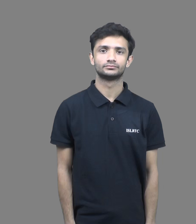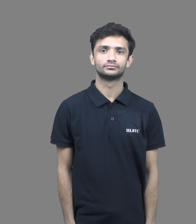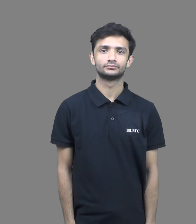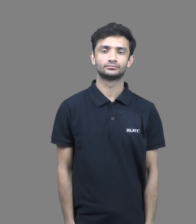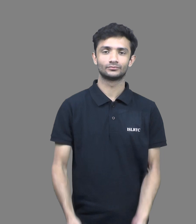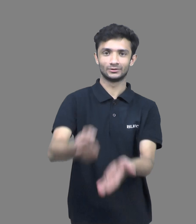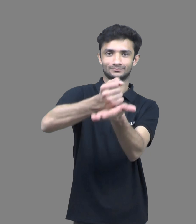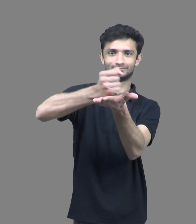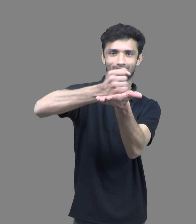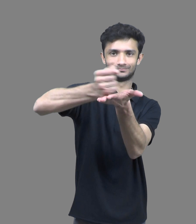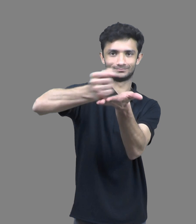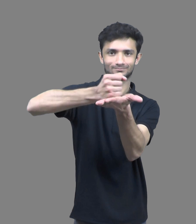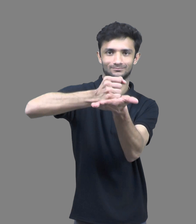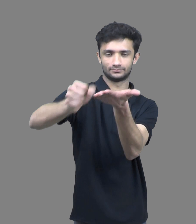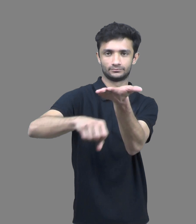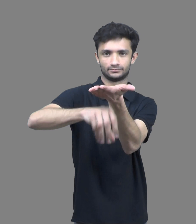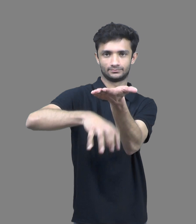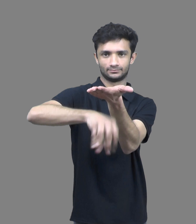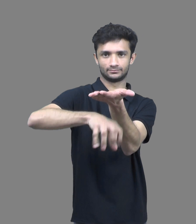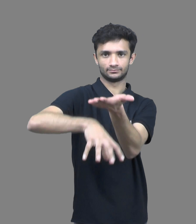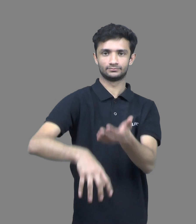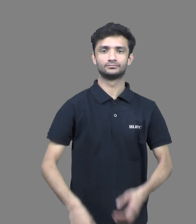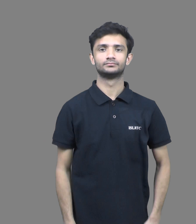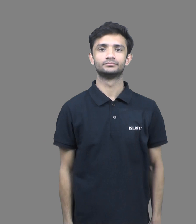Grate